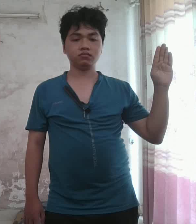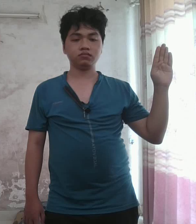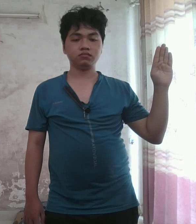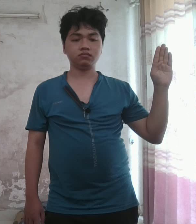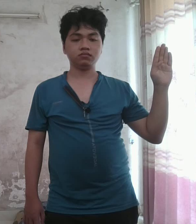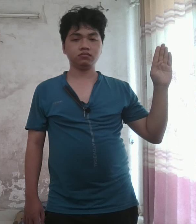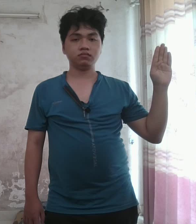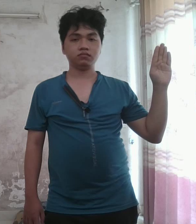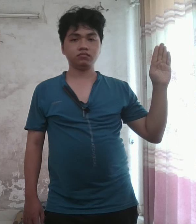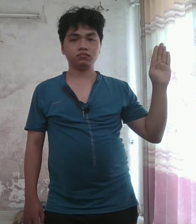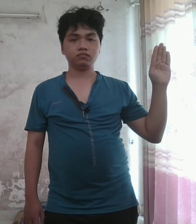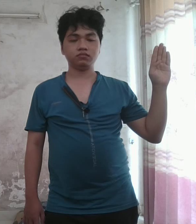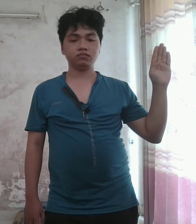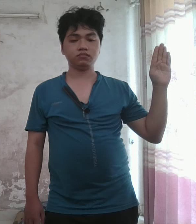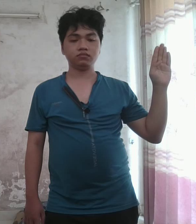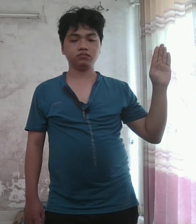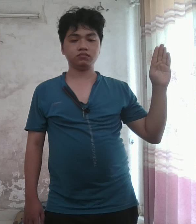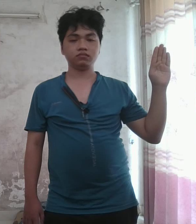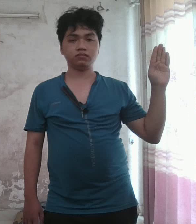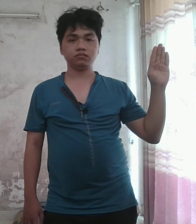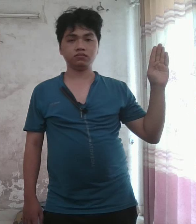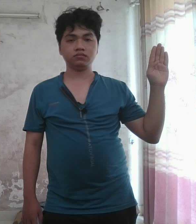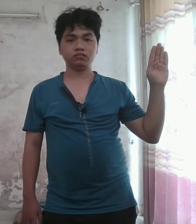b